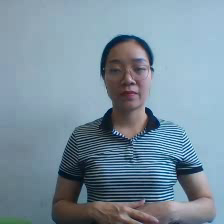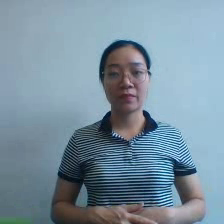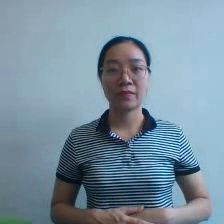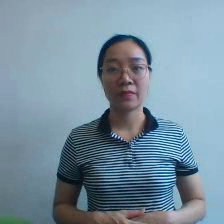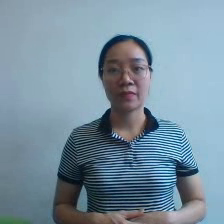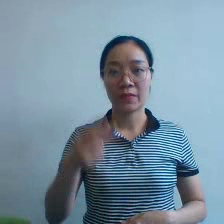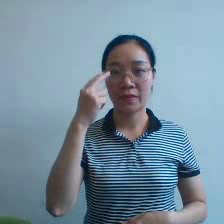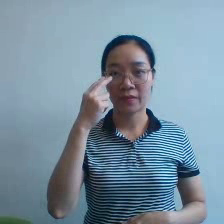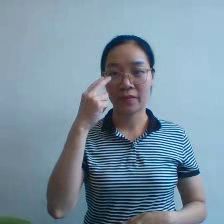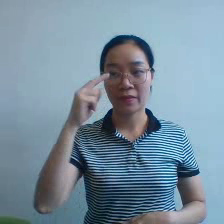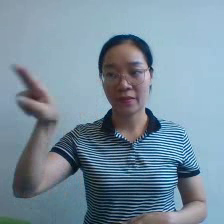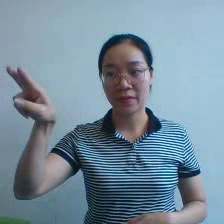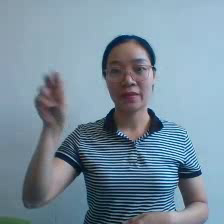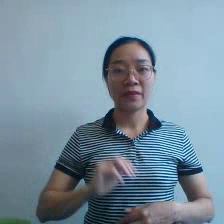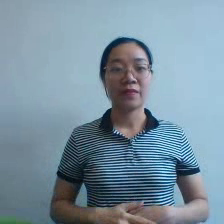Nhìn